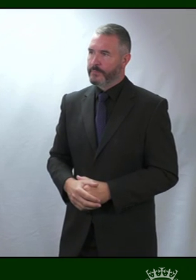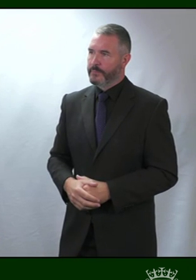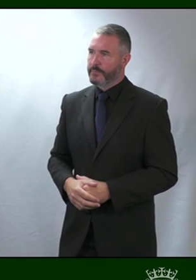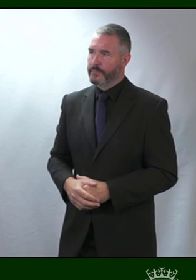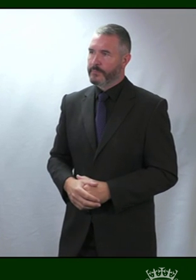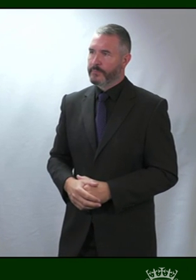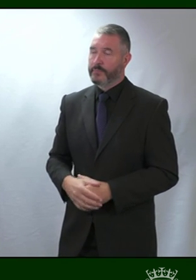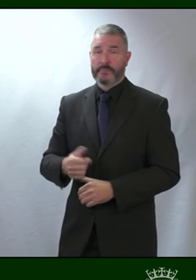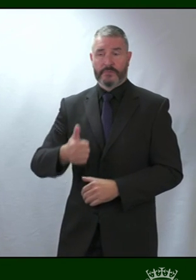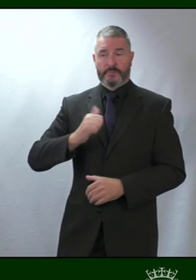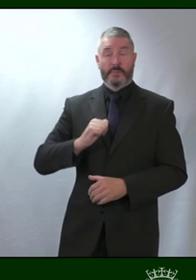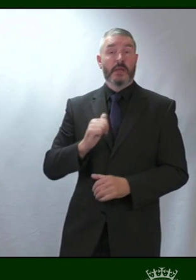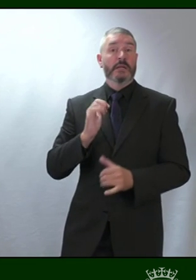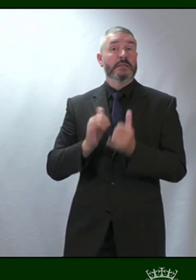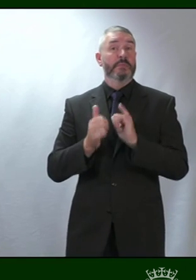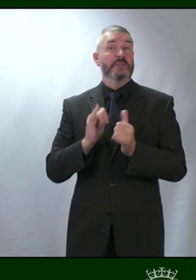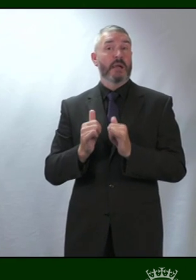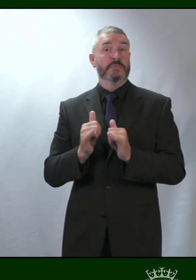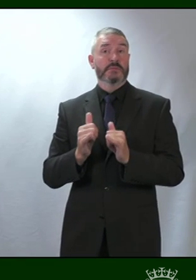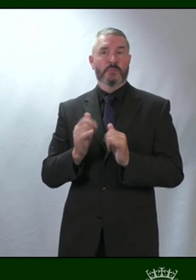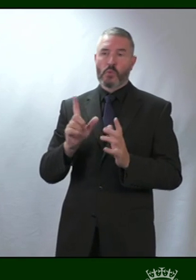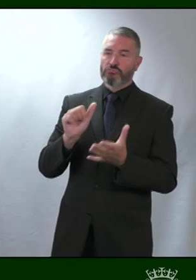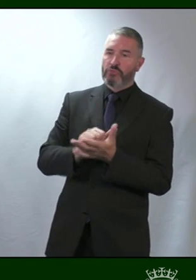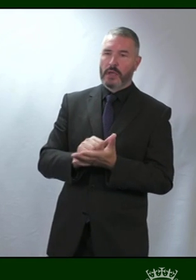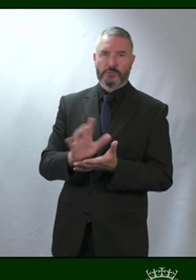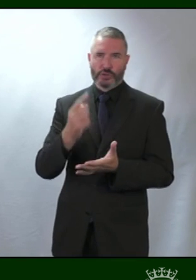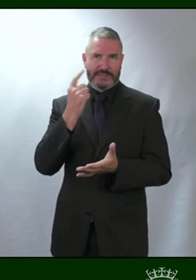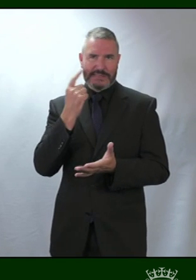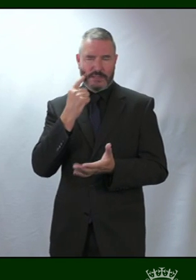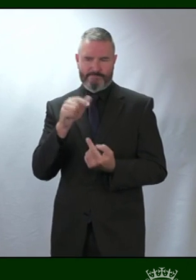Sometimes doing the right thing is not easy, but in this case, it is essential.